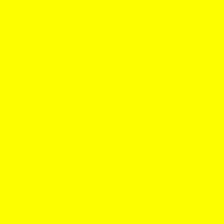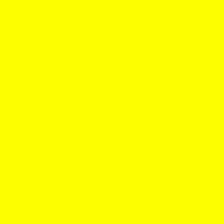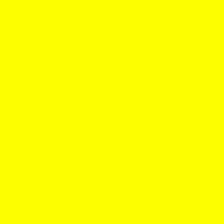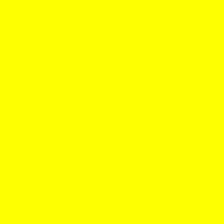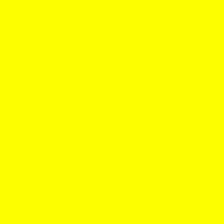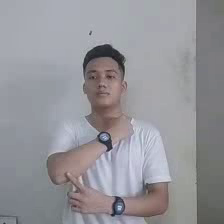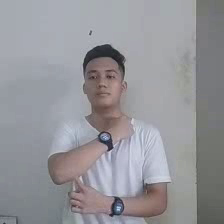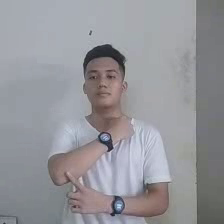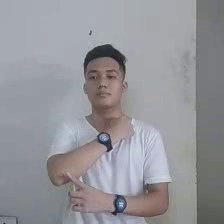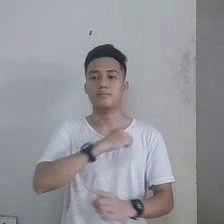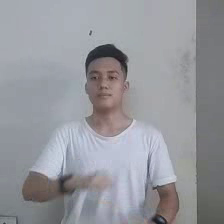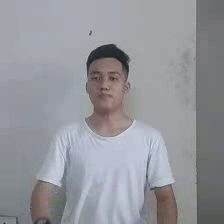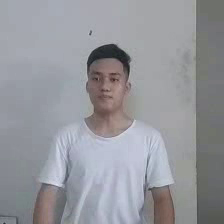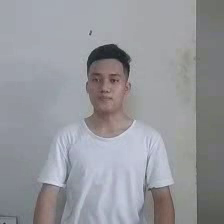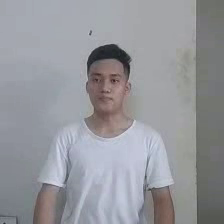Cám dỗ